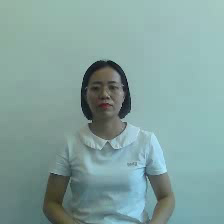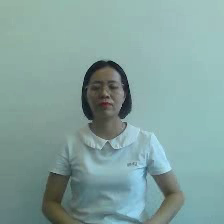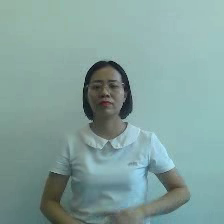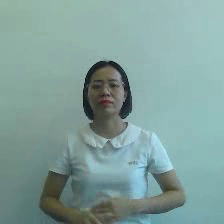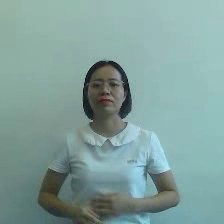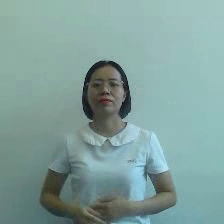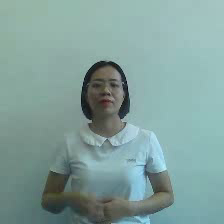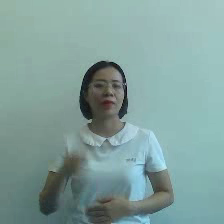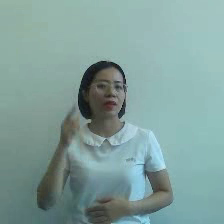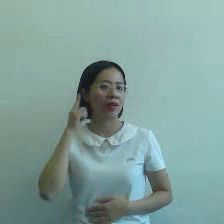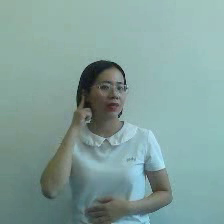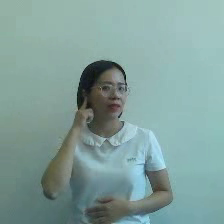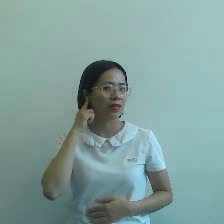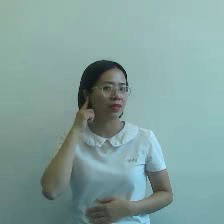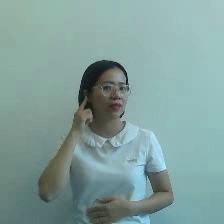Nghe